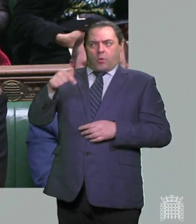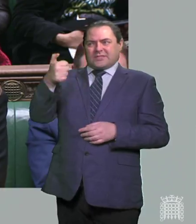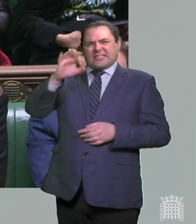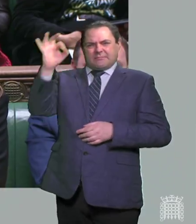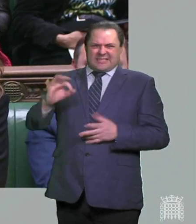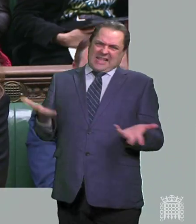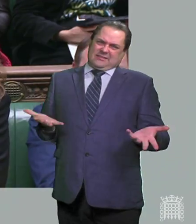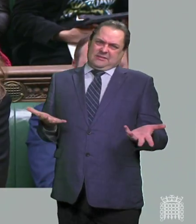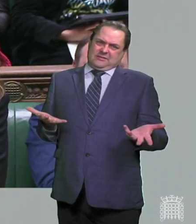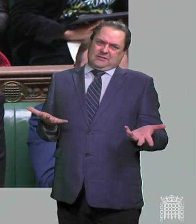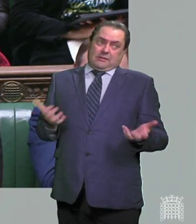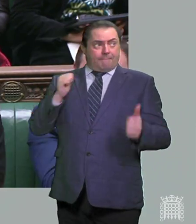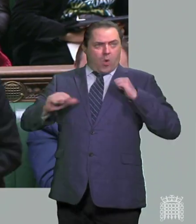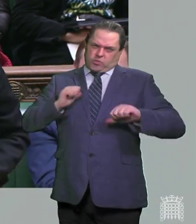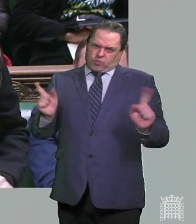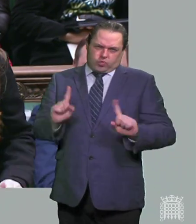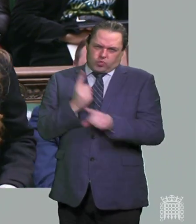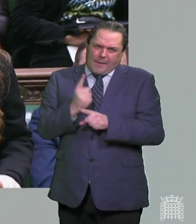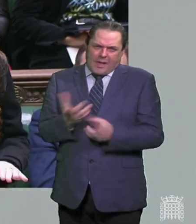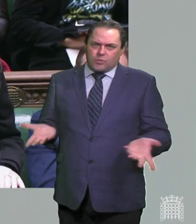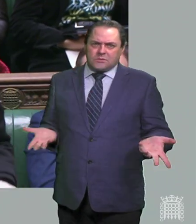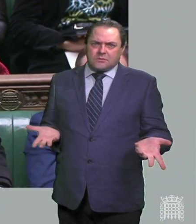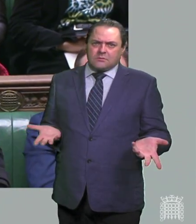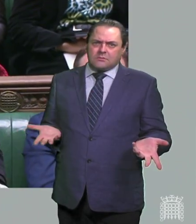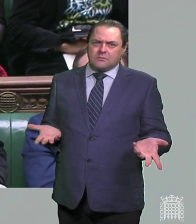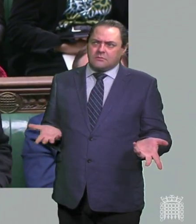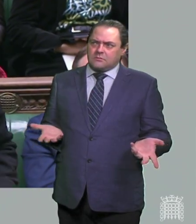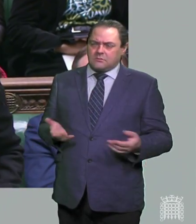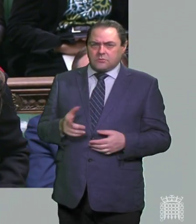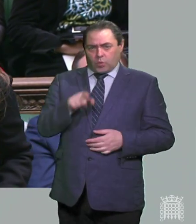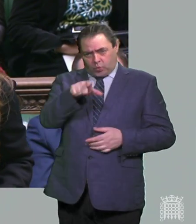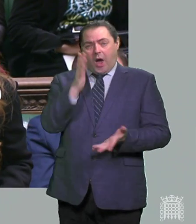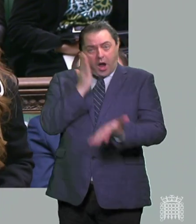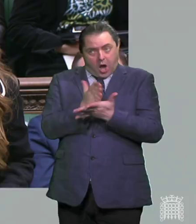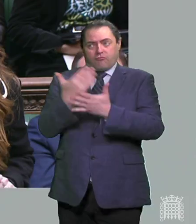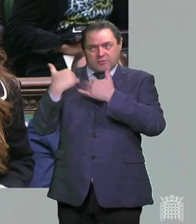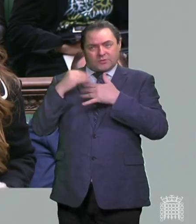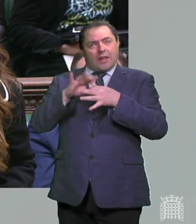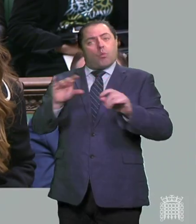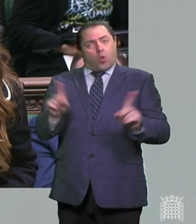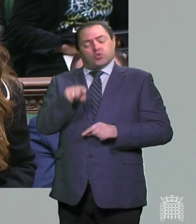Let me ask him about an issue that is directly his responsibility.